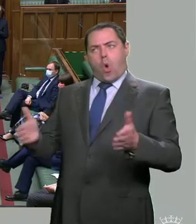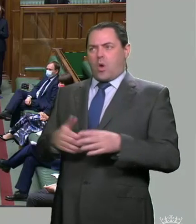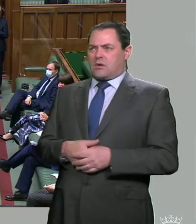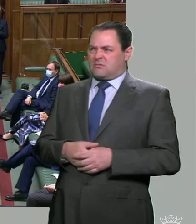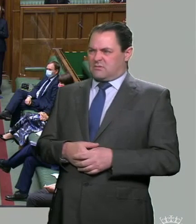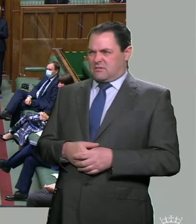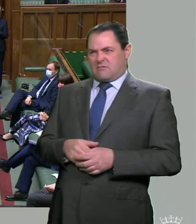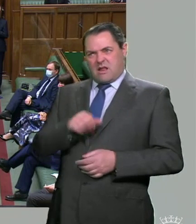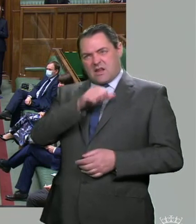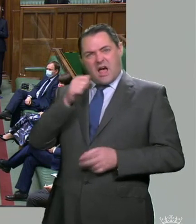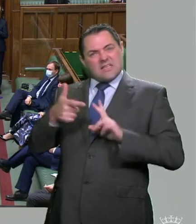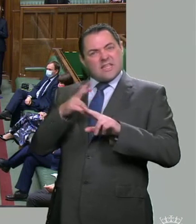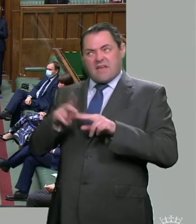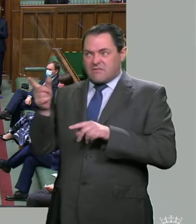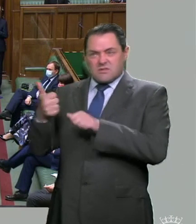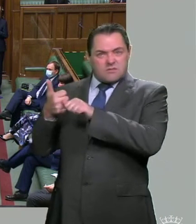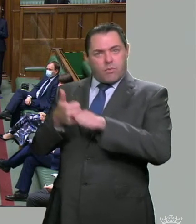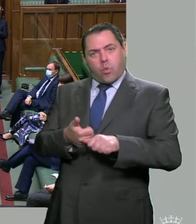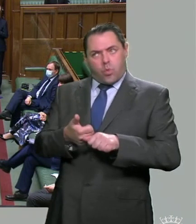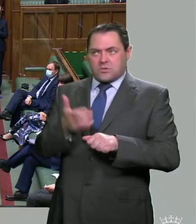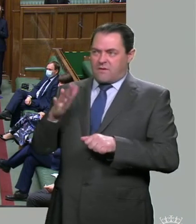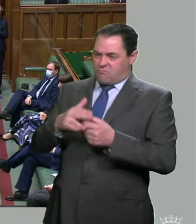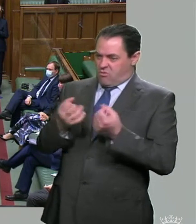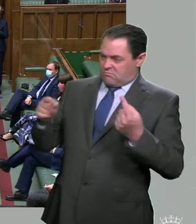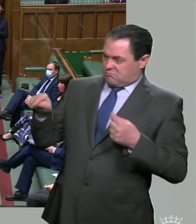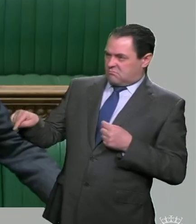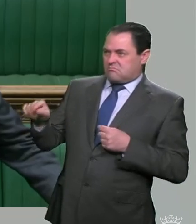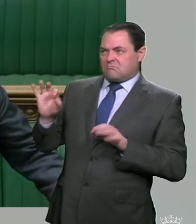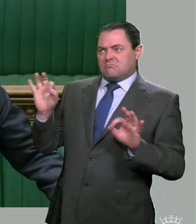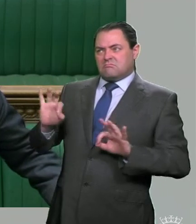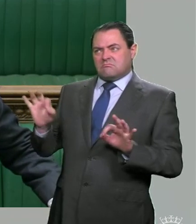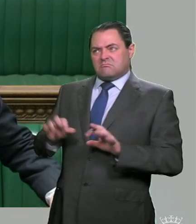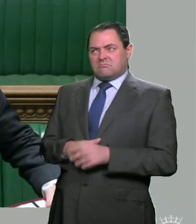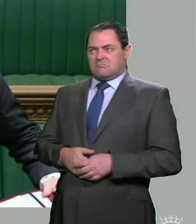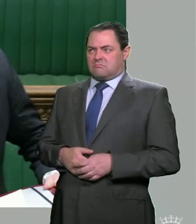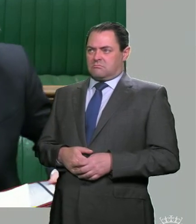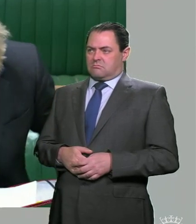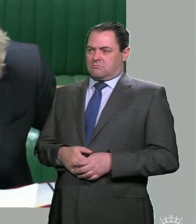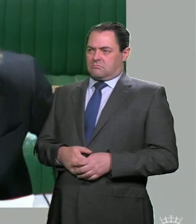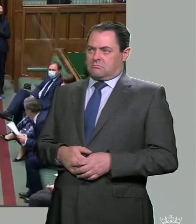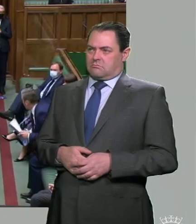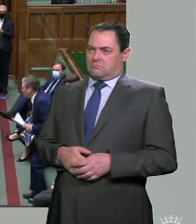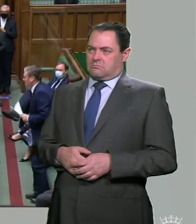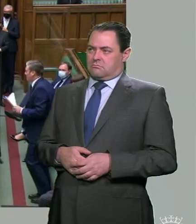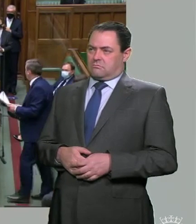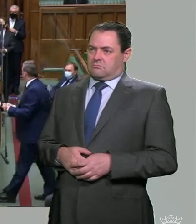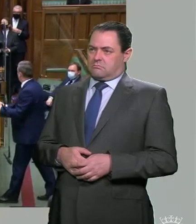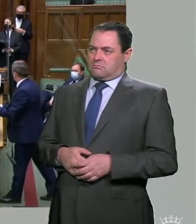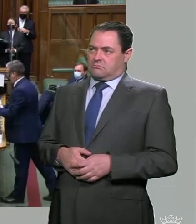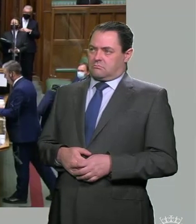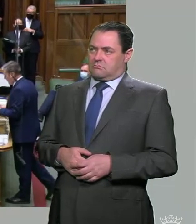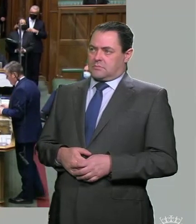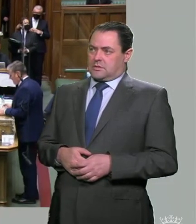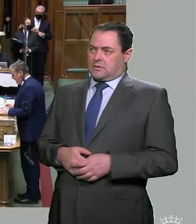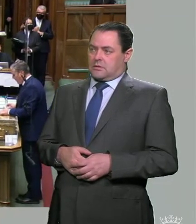It would have been good to have some support in that from the right honourable and learned Gentleman and from those on the Opposition Benches.